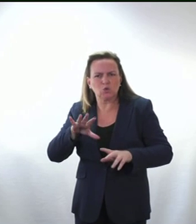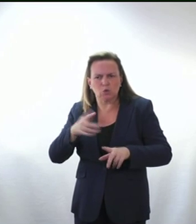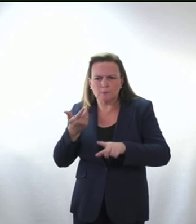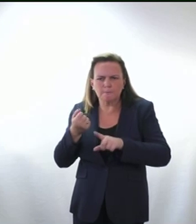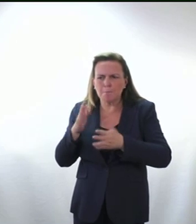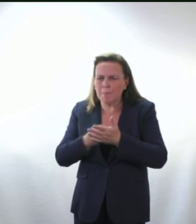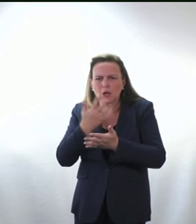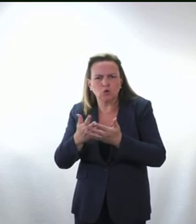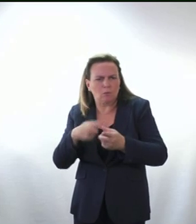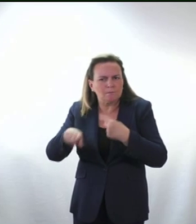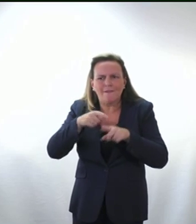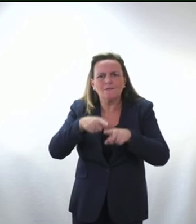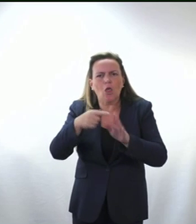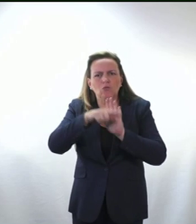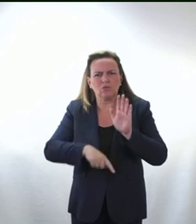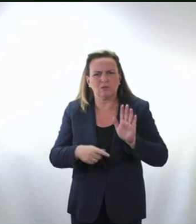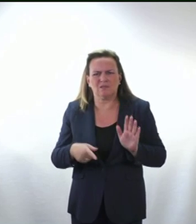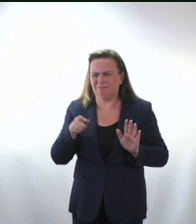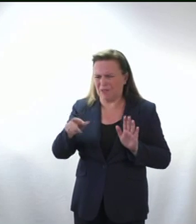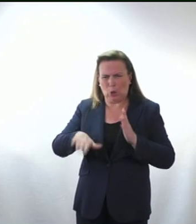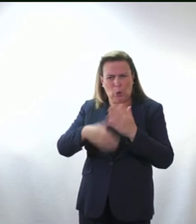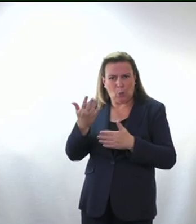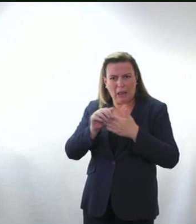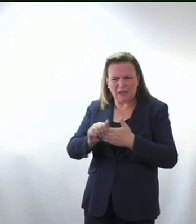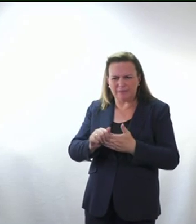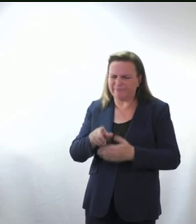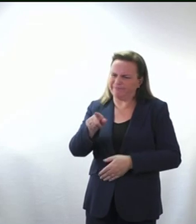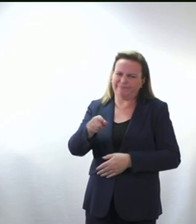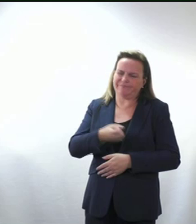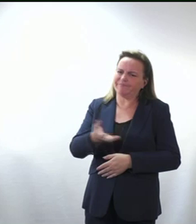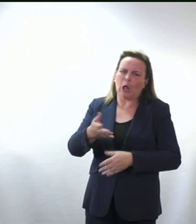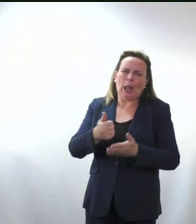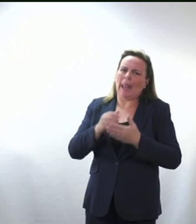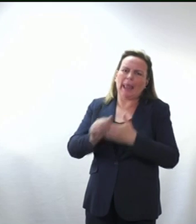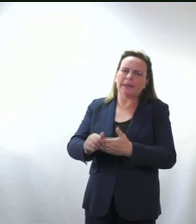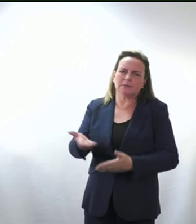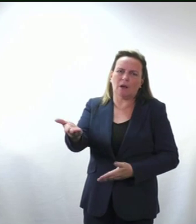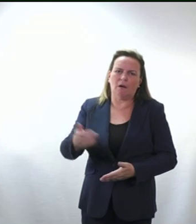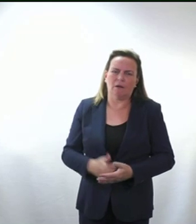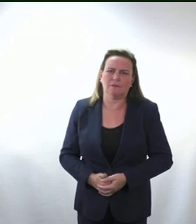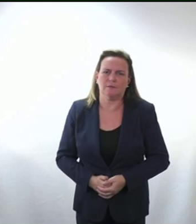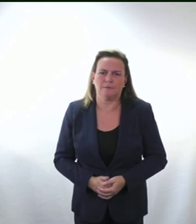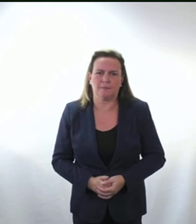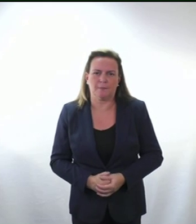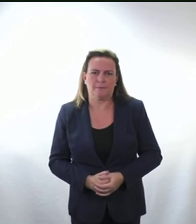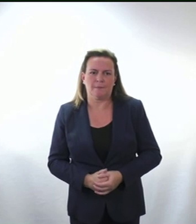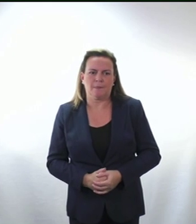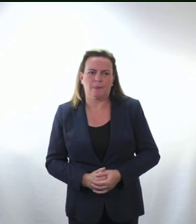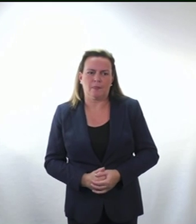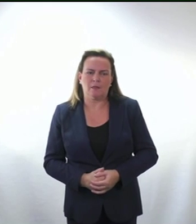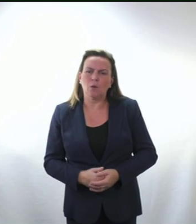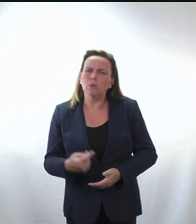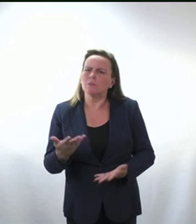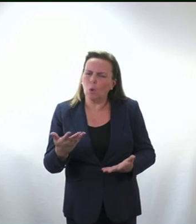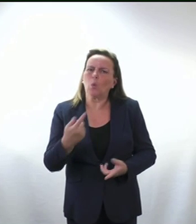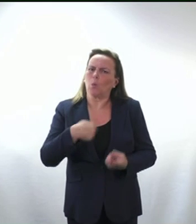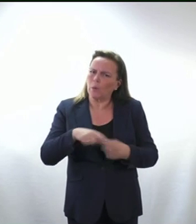That is not new leadership; that is no leadership.